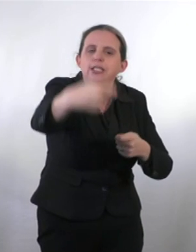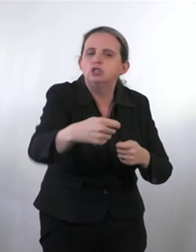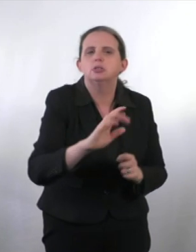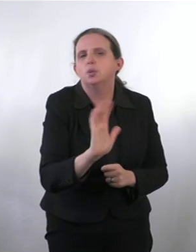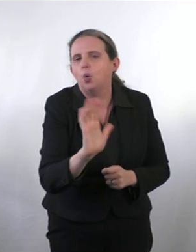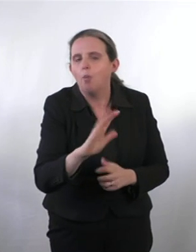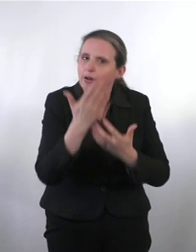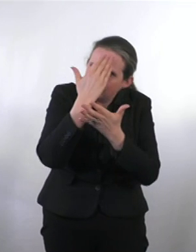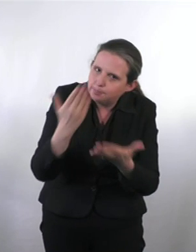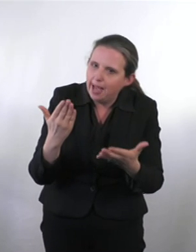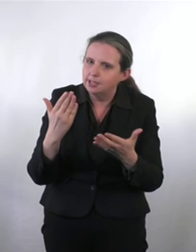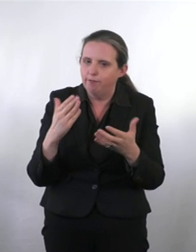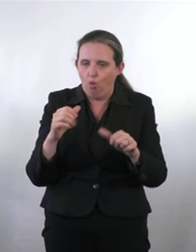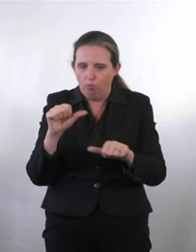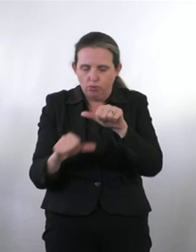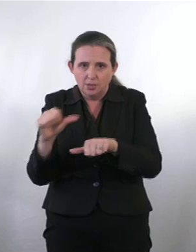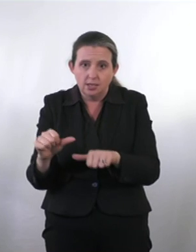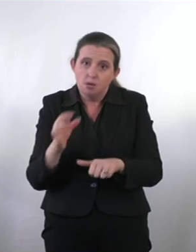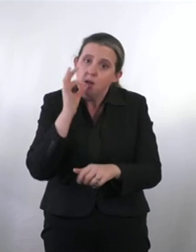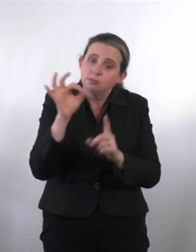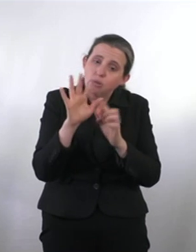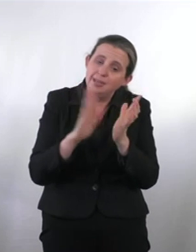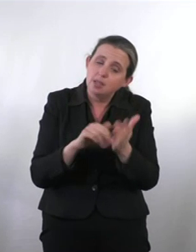Will the Prime Minister give his support to this ask?